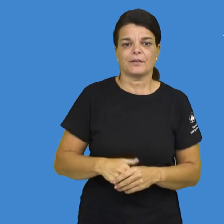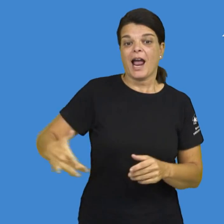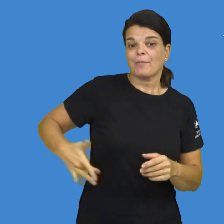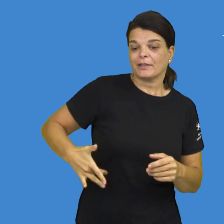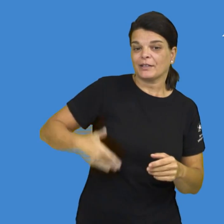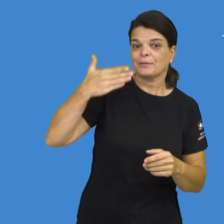hígado